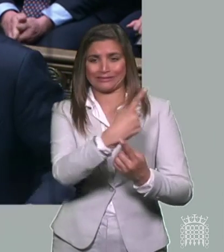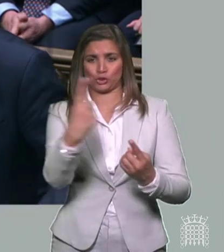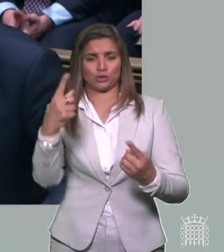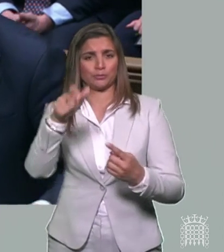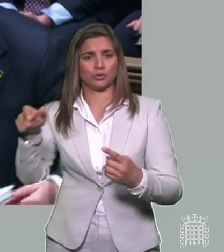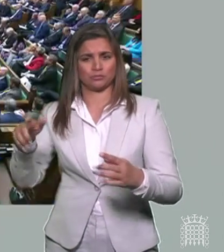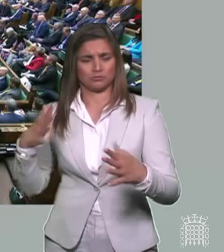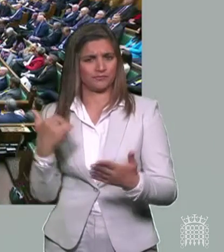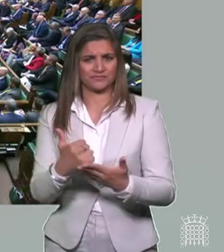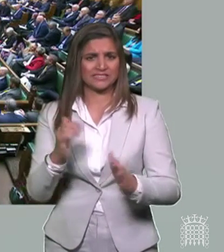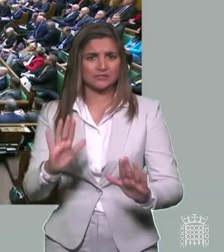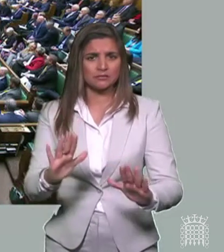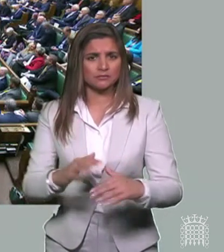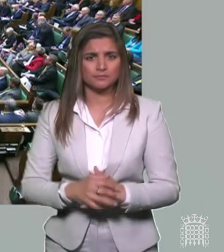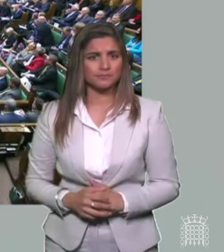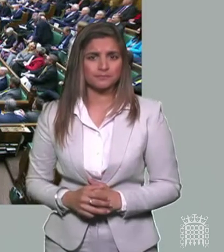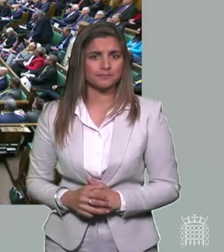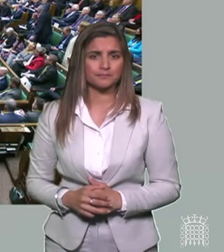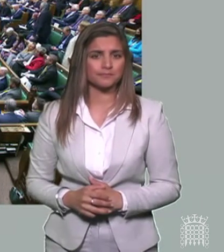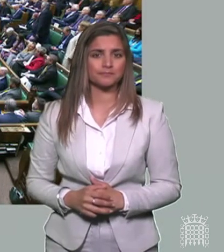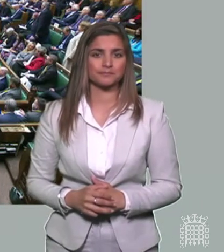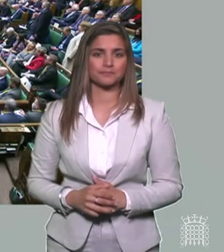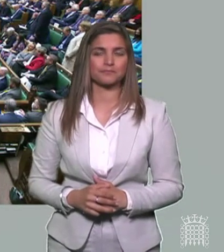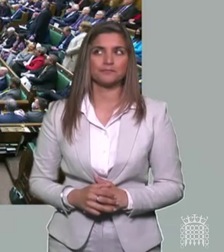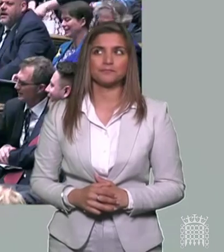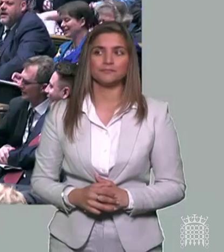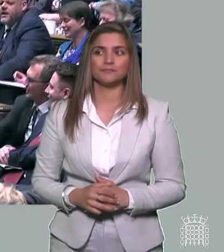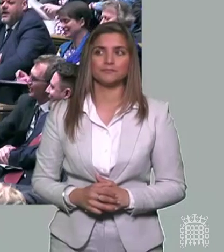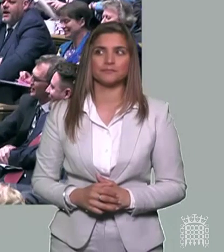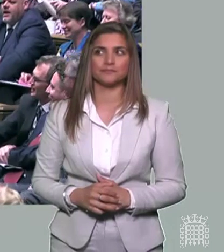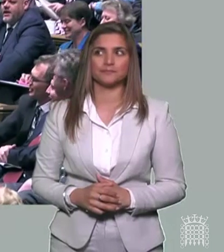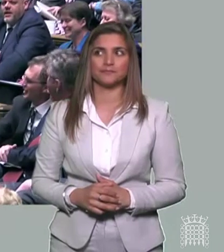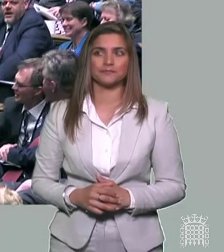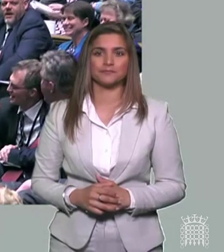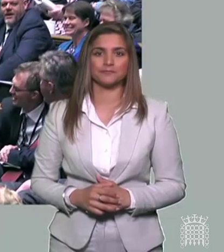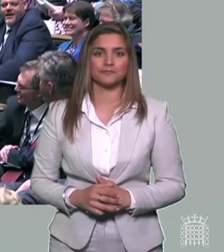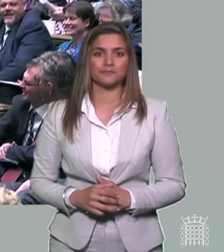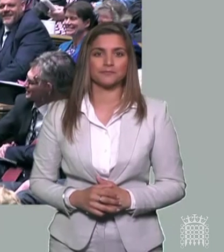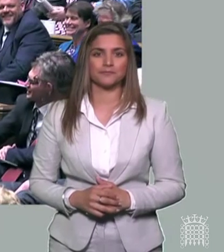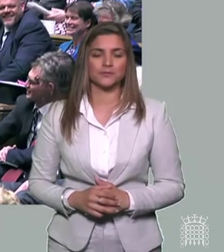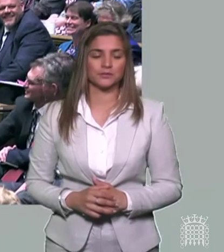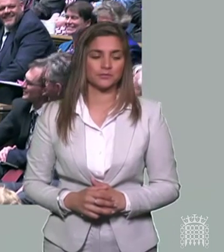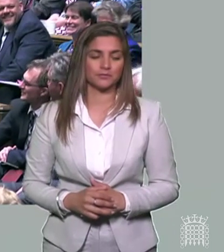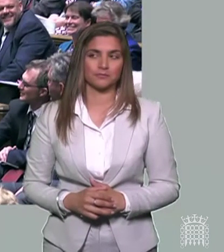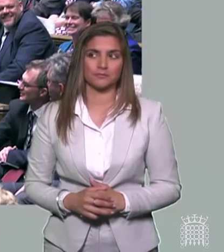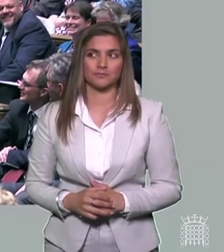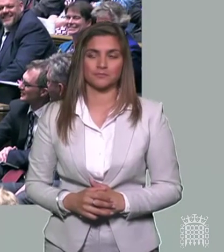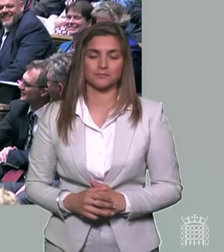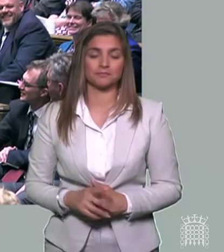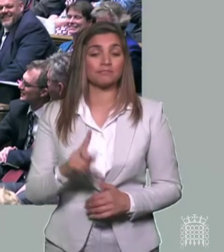That is a fantastic thing. SarahAtherton